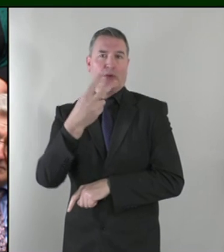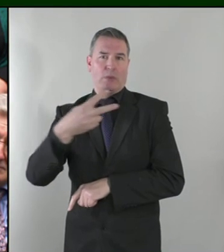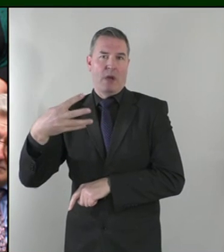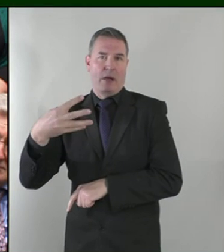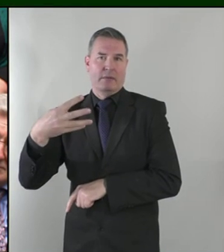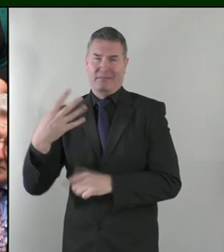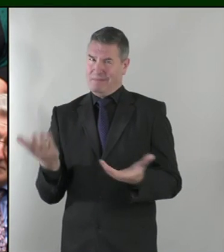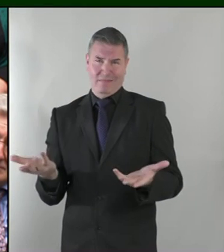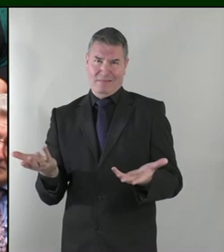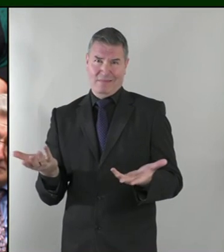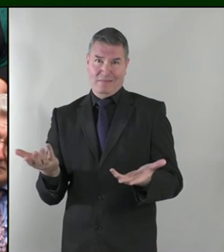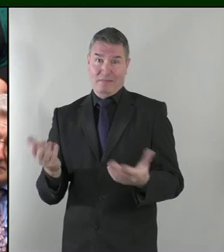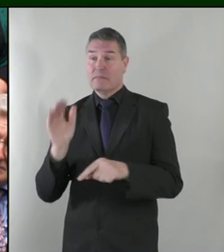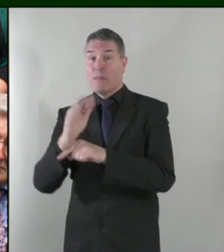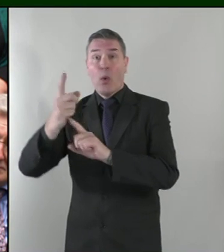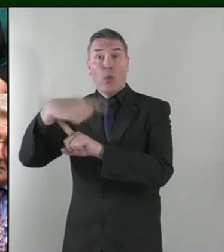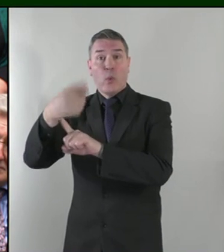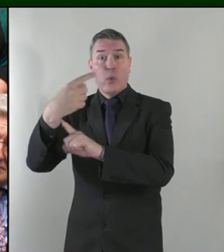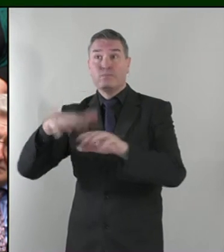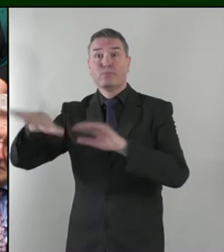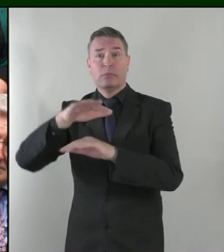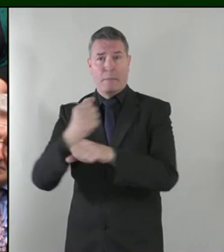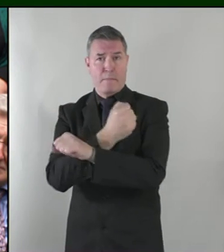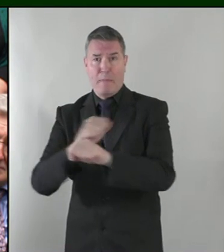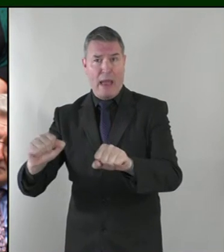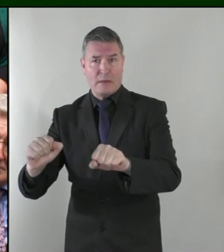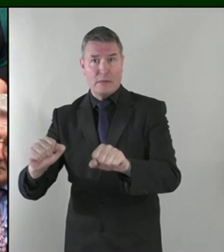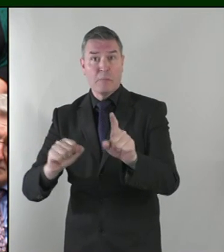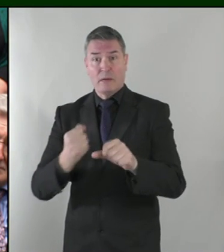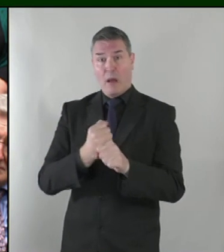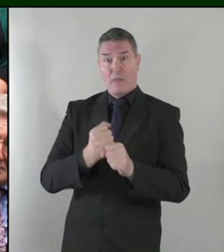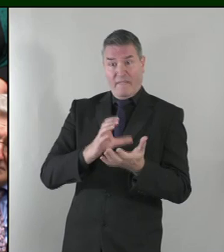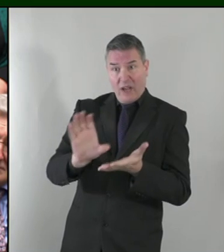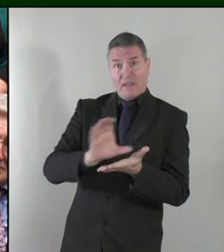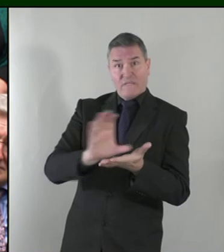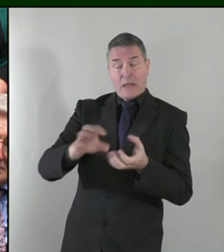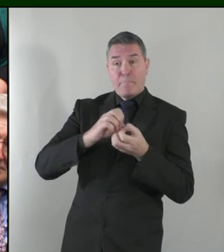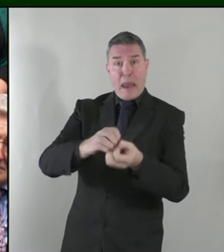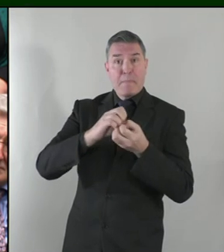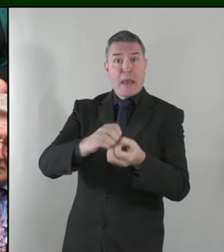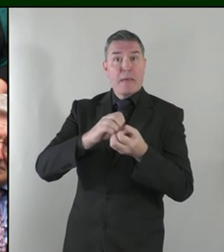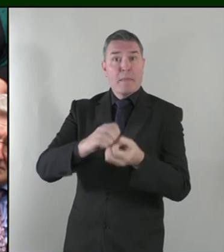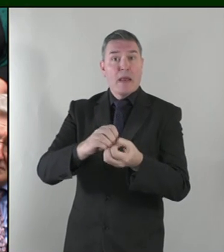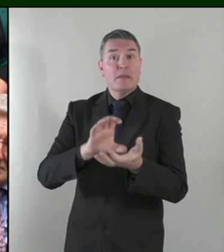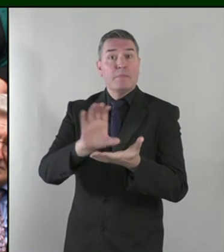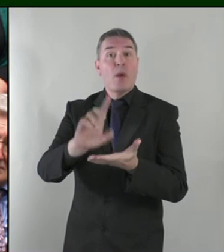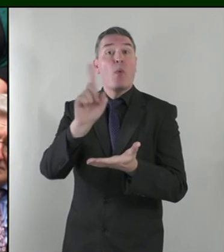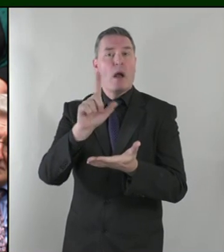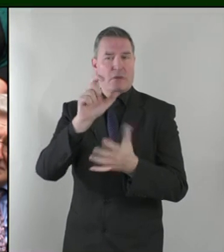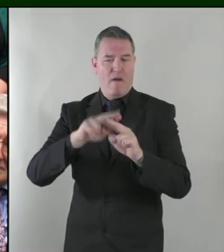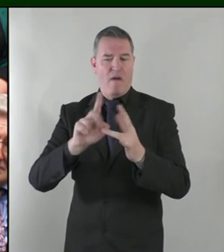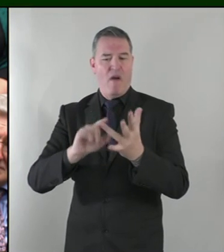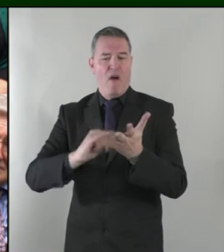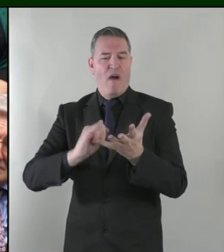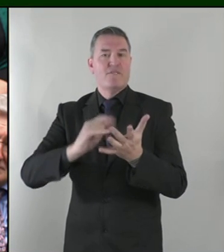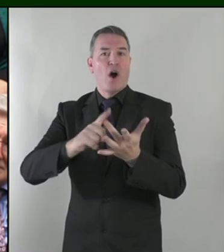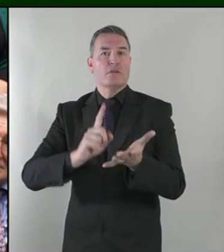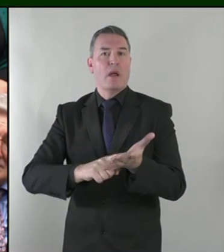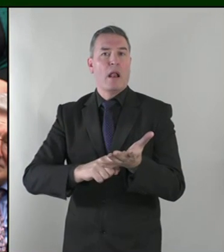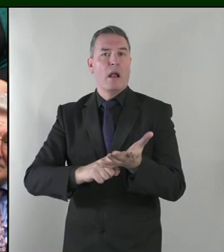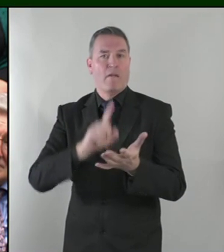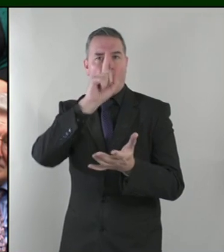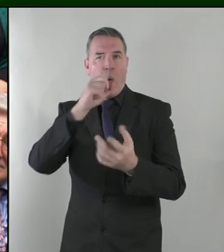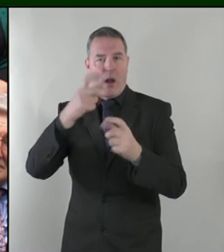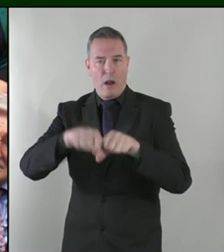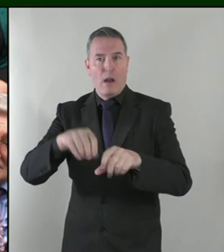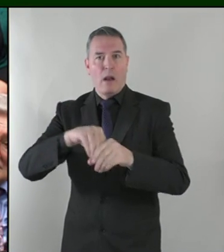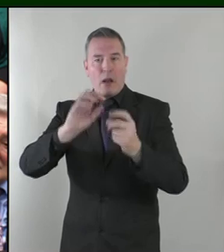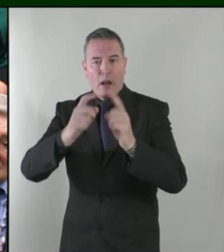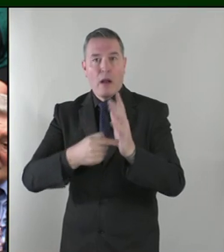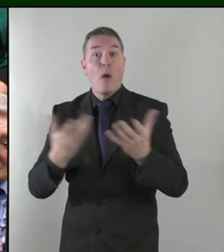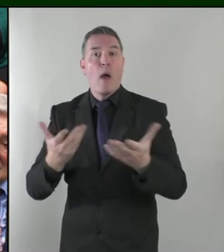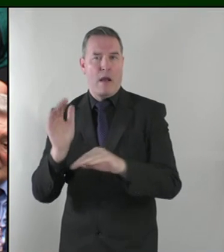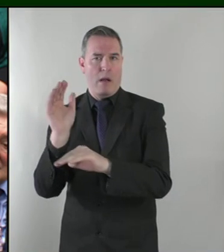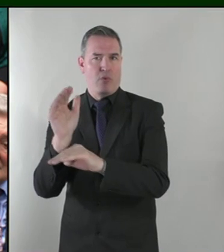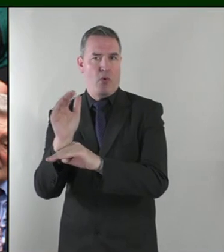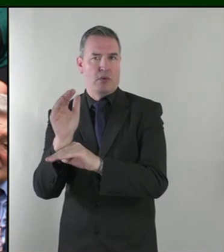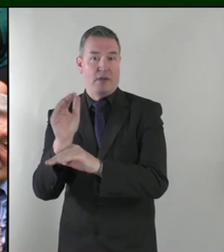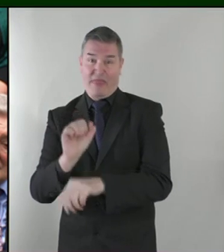This Government have banned offshore wind, and this Government are funding billions on fossil fuel projects abroad.